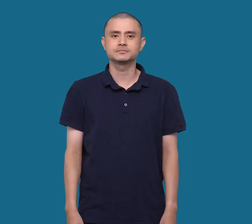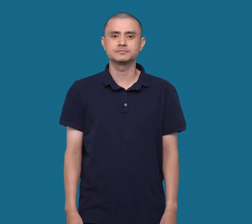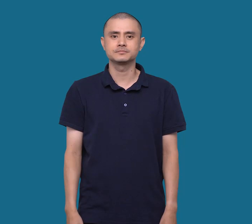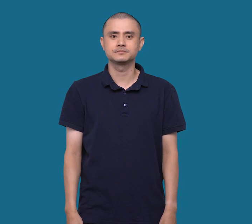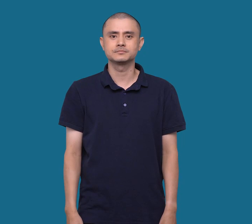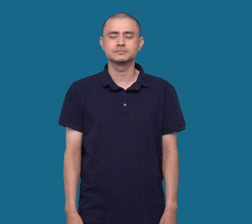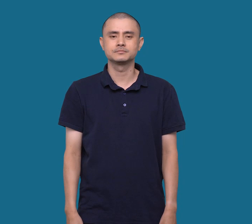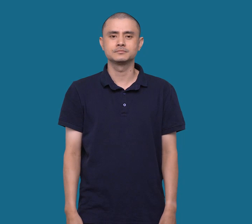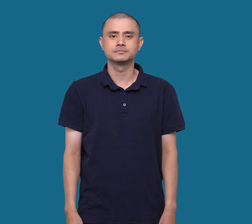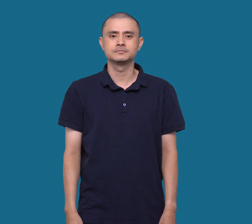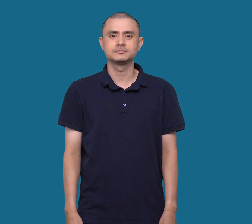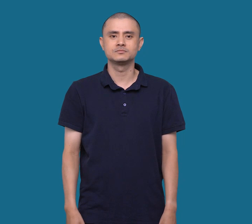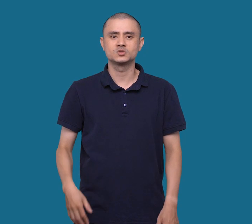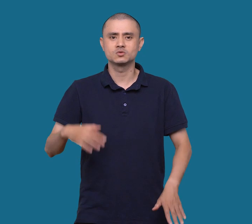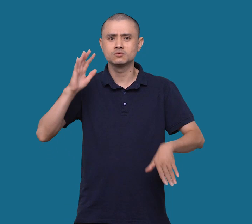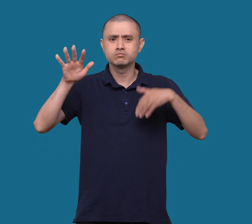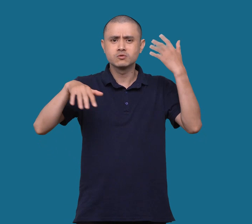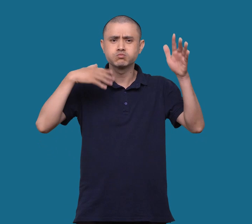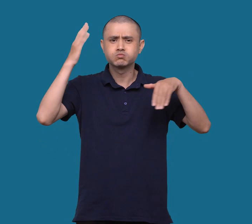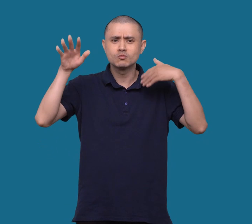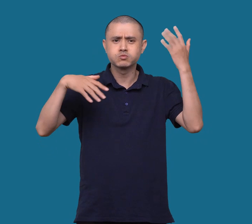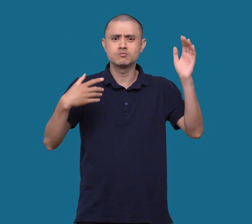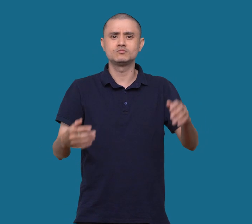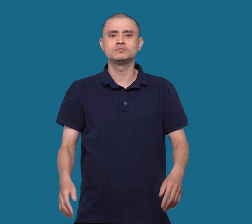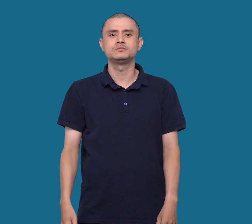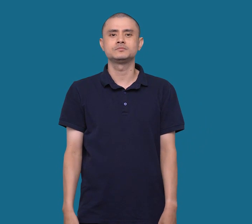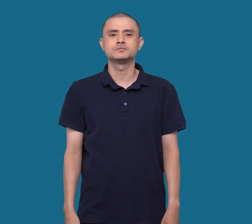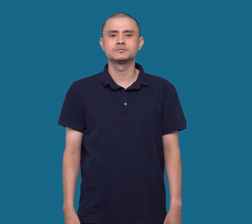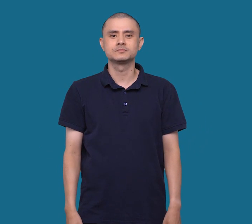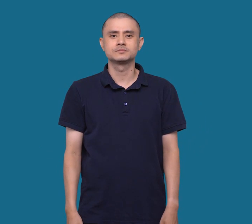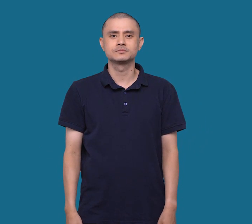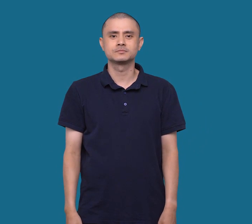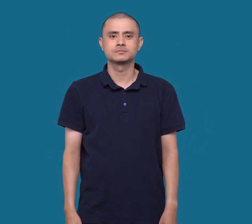lung tung